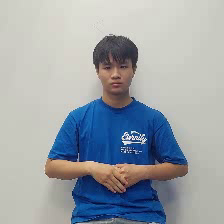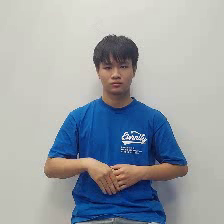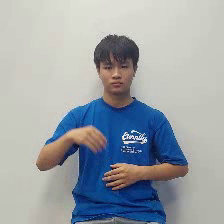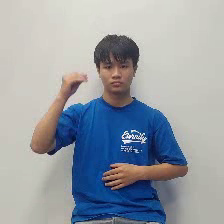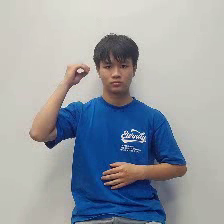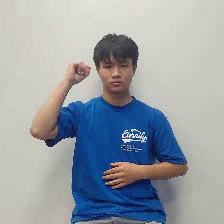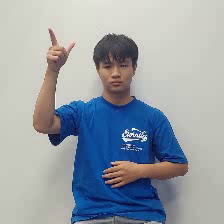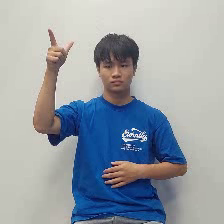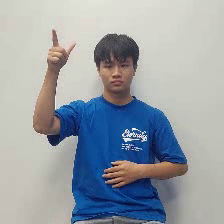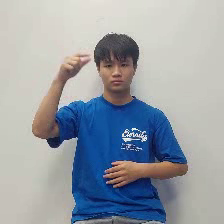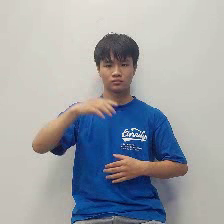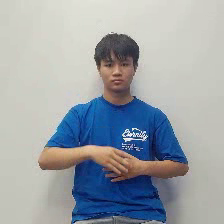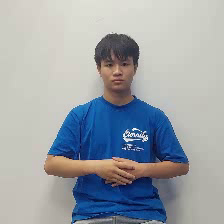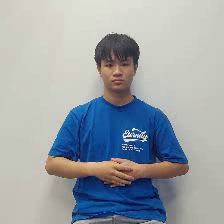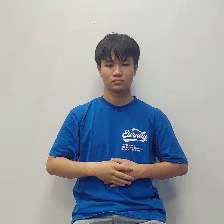Thức dậy